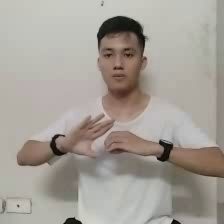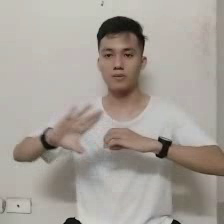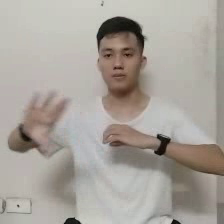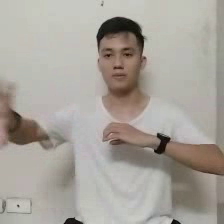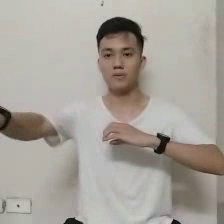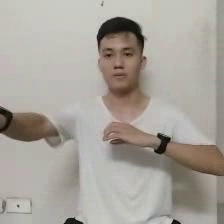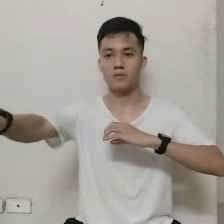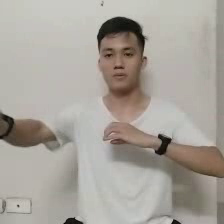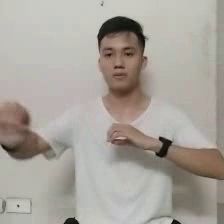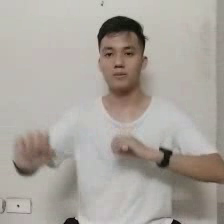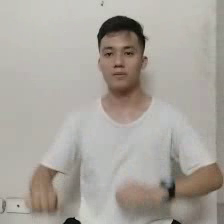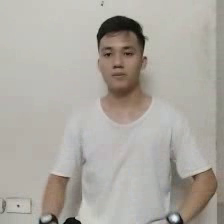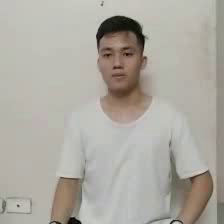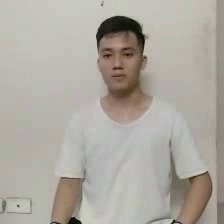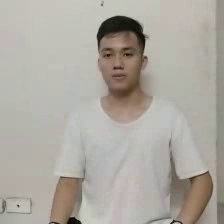Khu cách ly